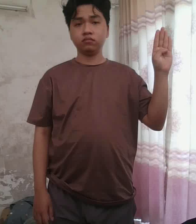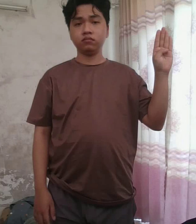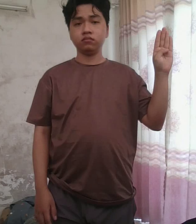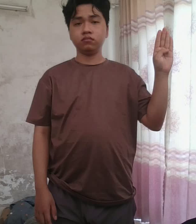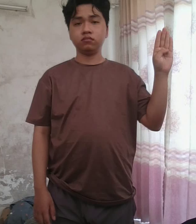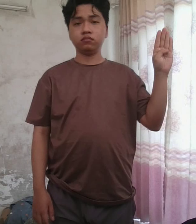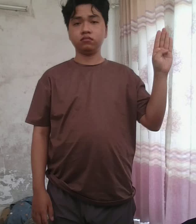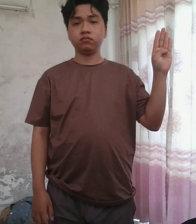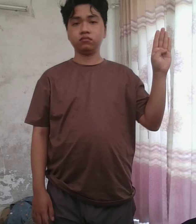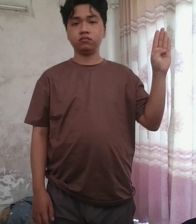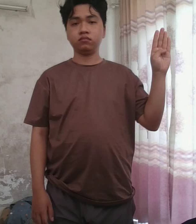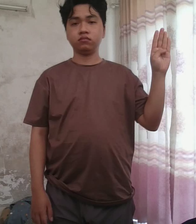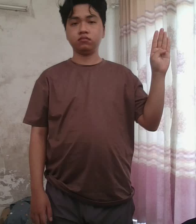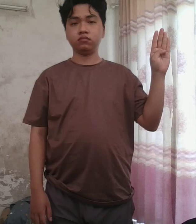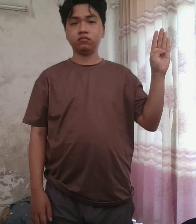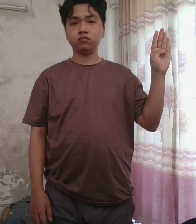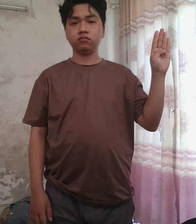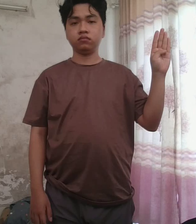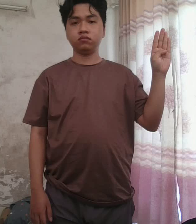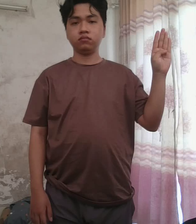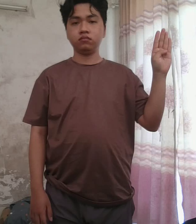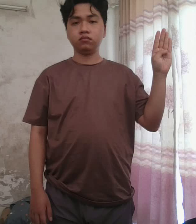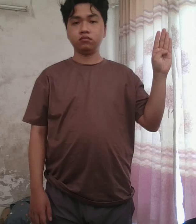b